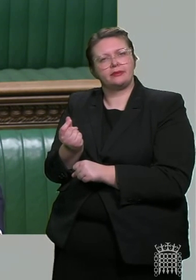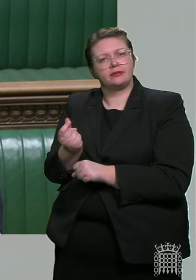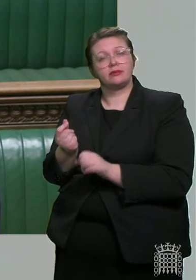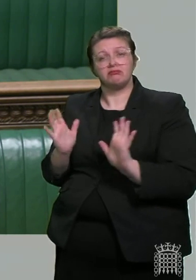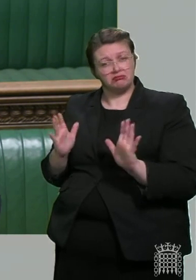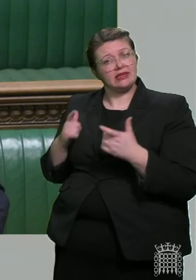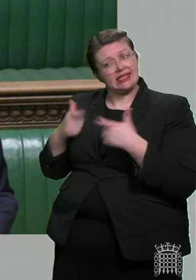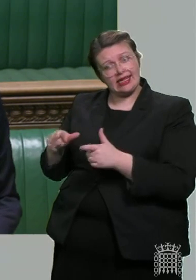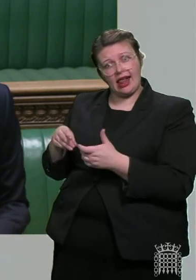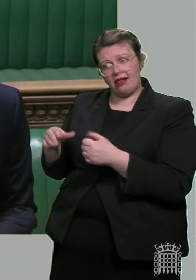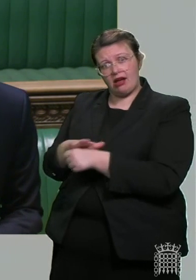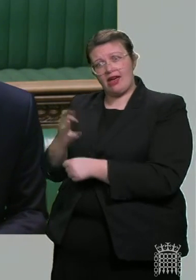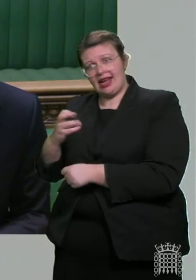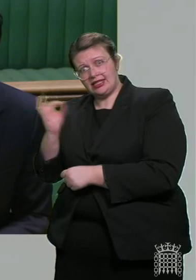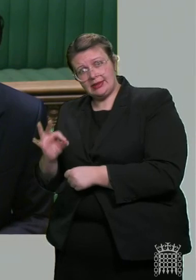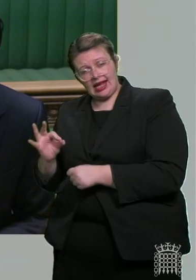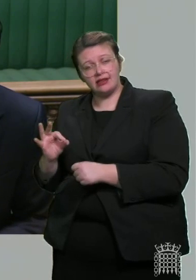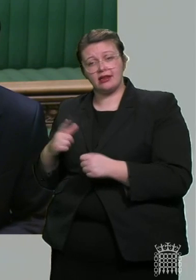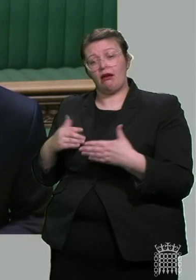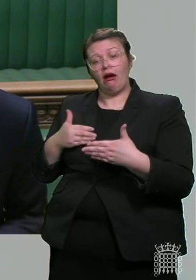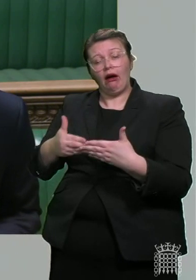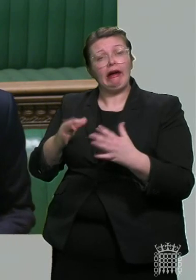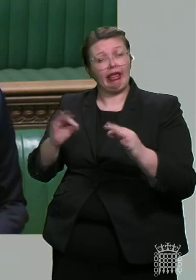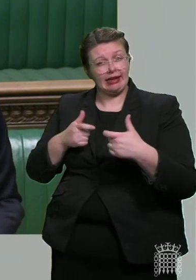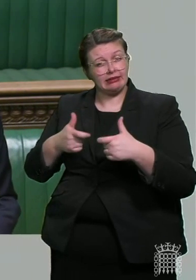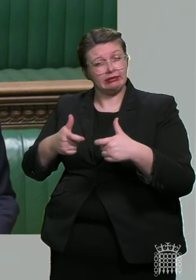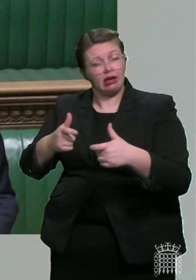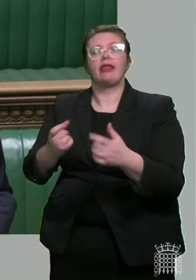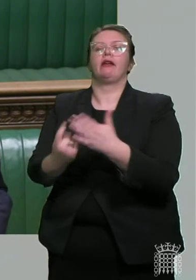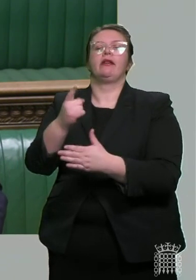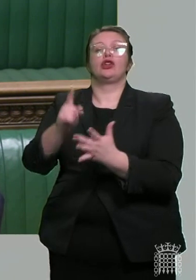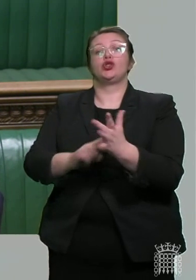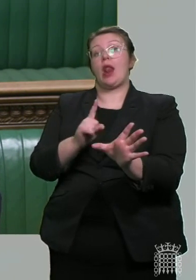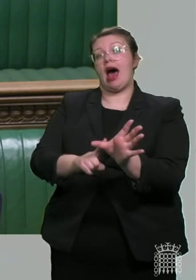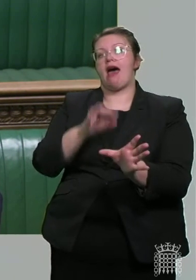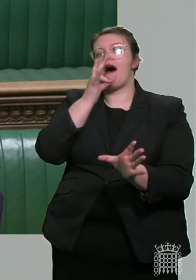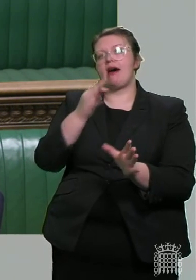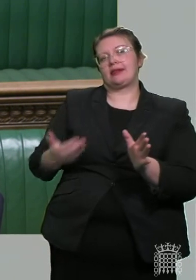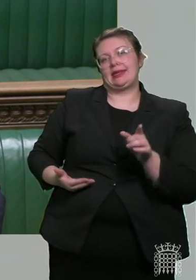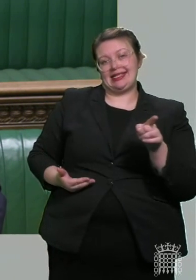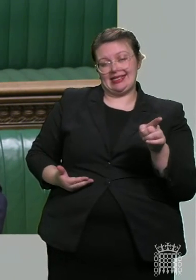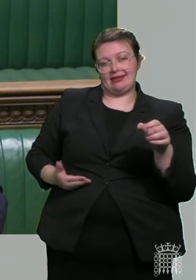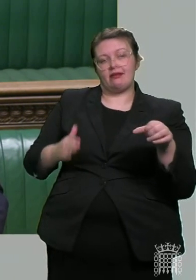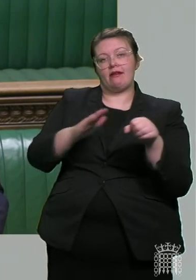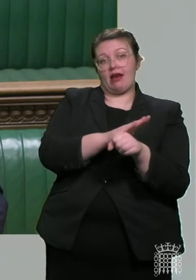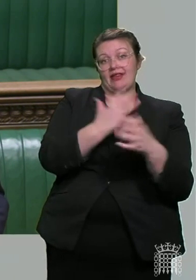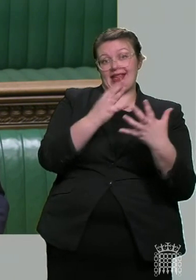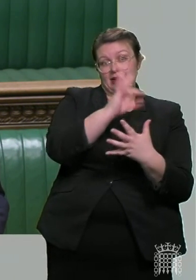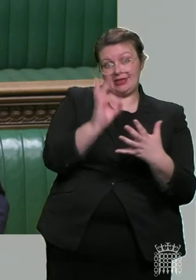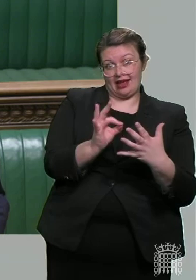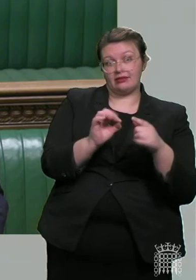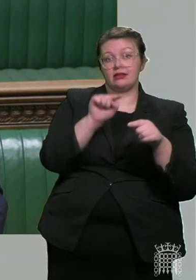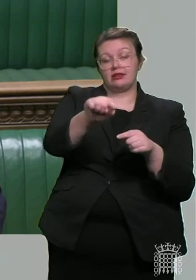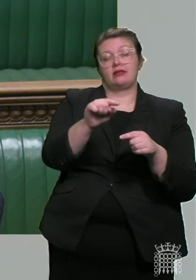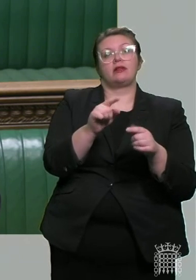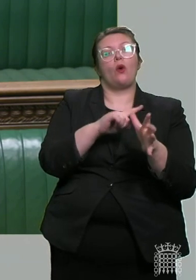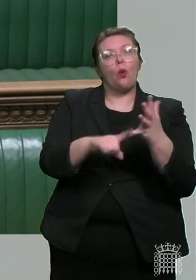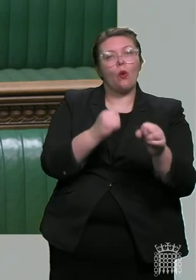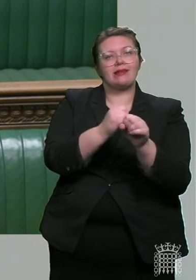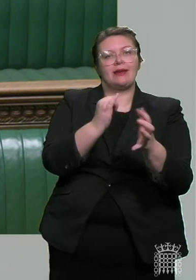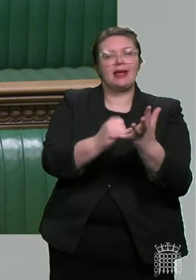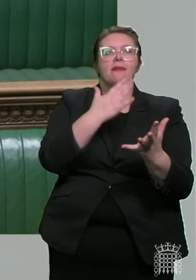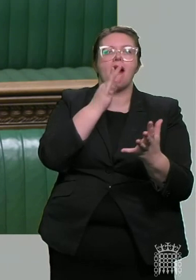Nothing will change until July, when we will ask for a small contribution of just 10%, and 20% in August and September.